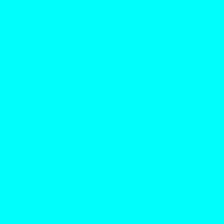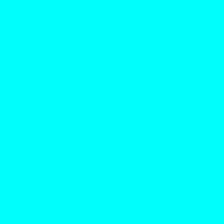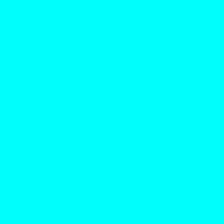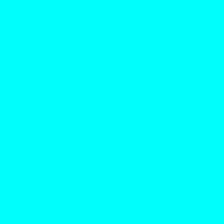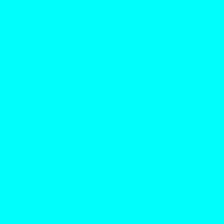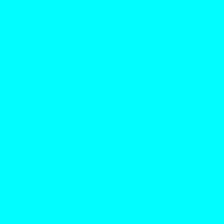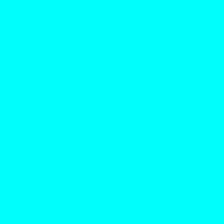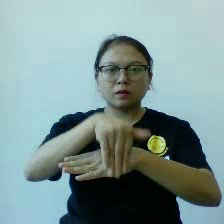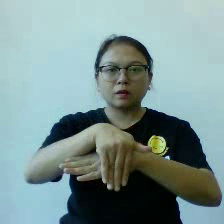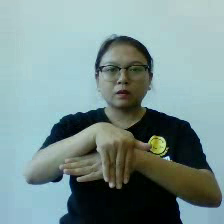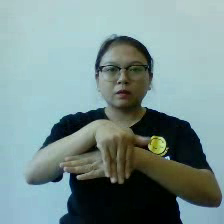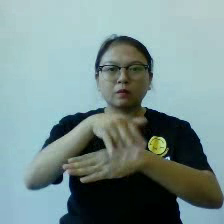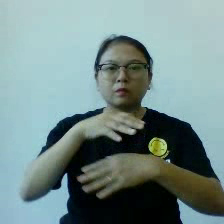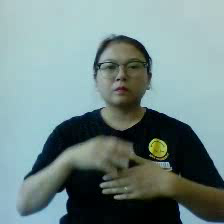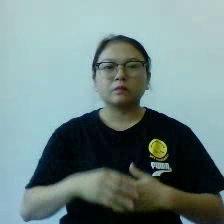Chiều